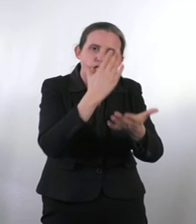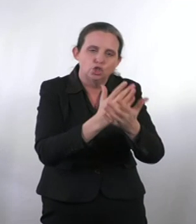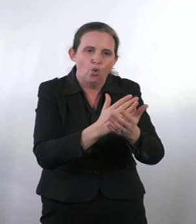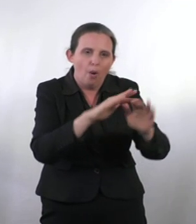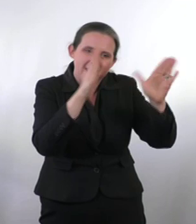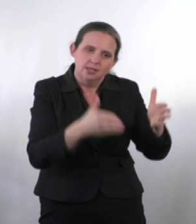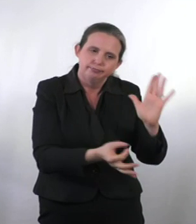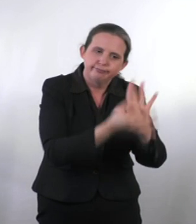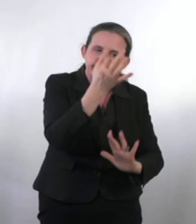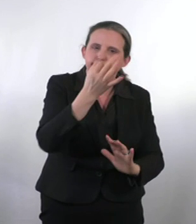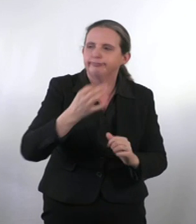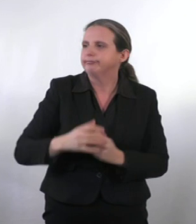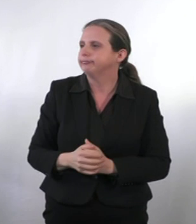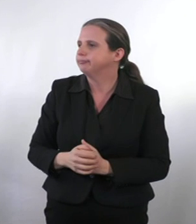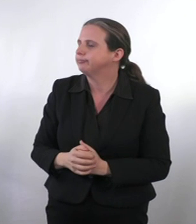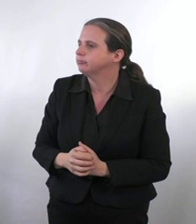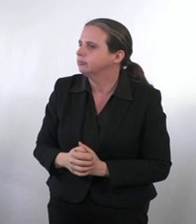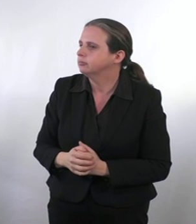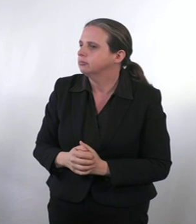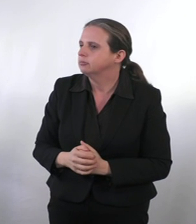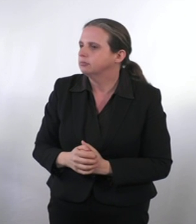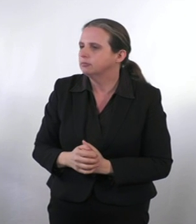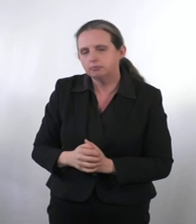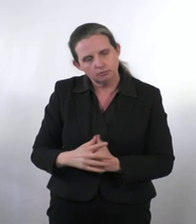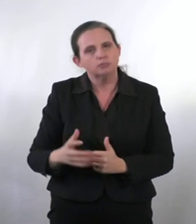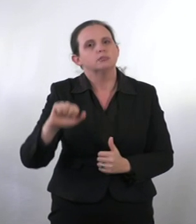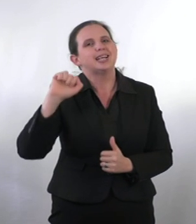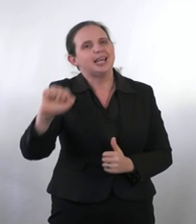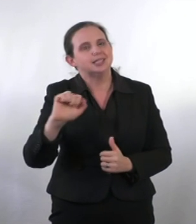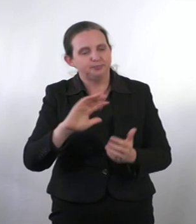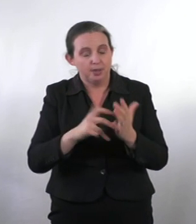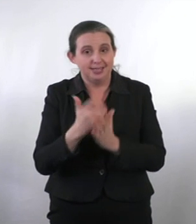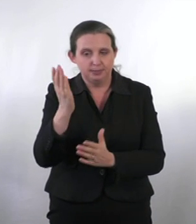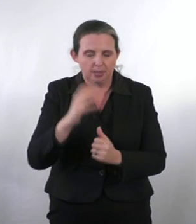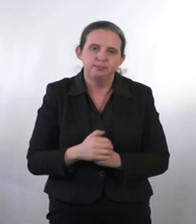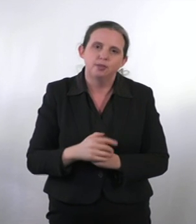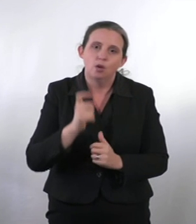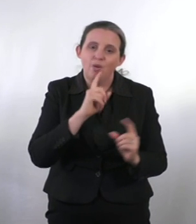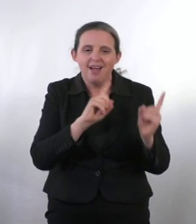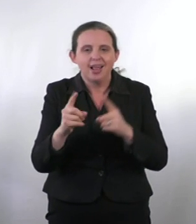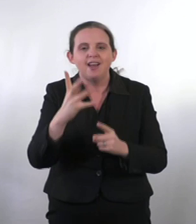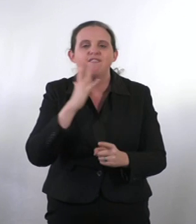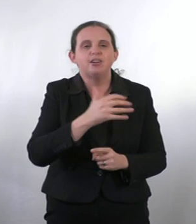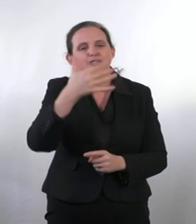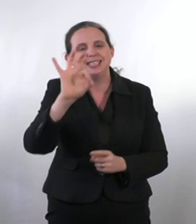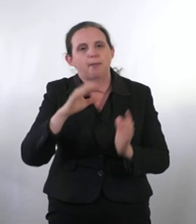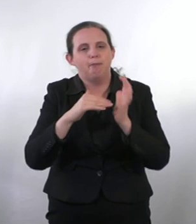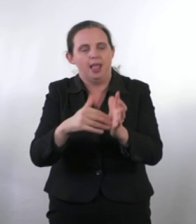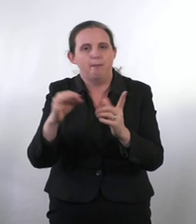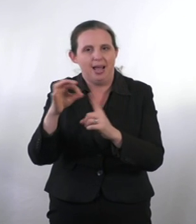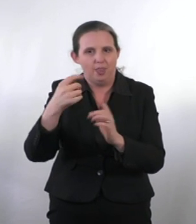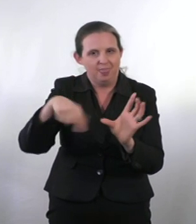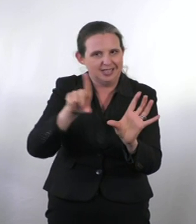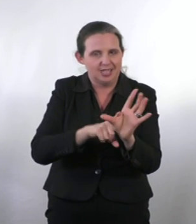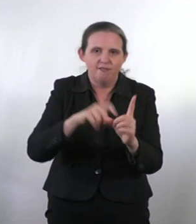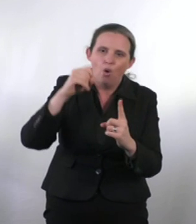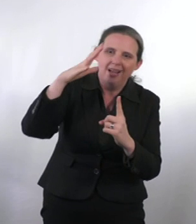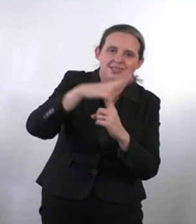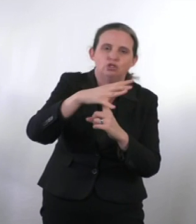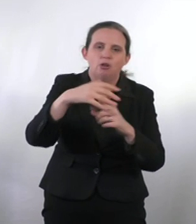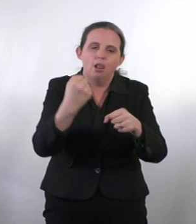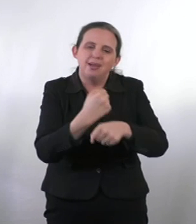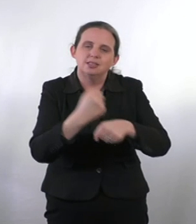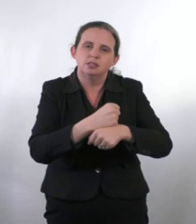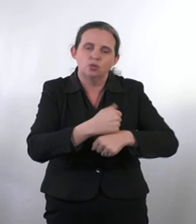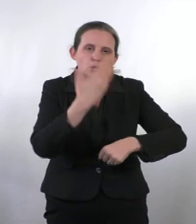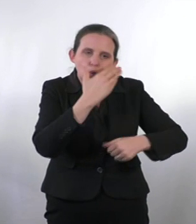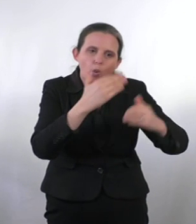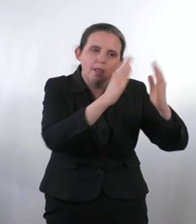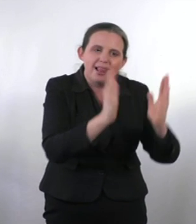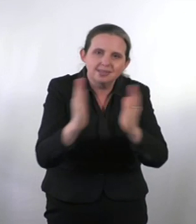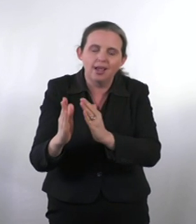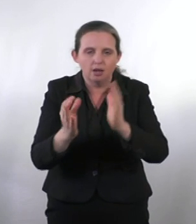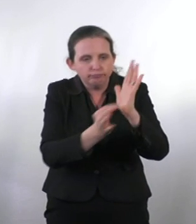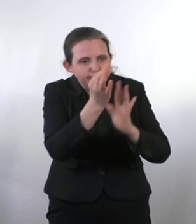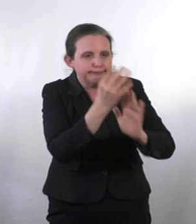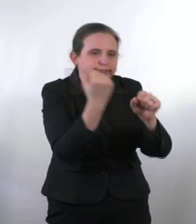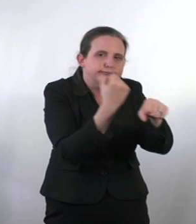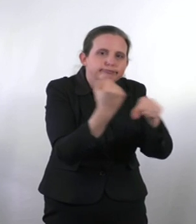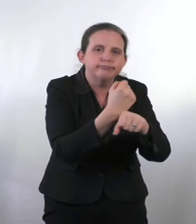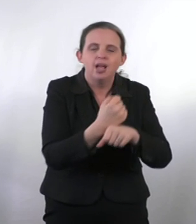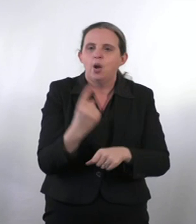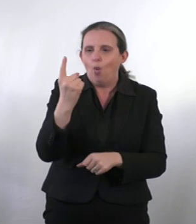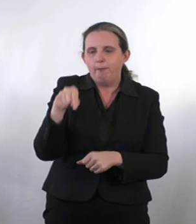Yes, indeed. That is why we have allocated an additional £560 million this year for essential maintenance and upgrades in the school estate, on top of more than £1.4 billion.